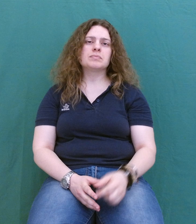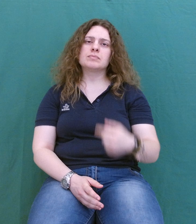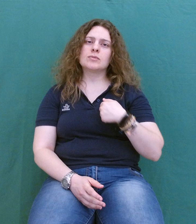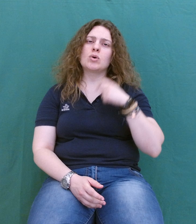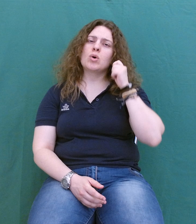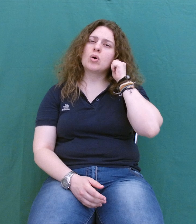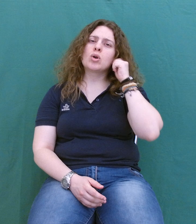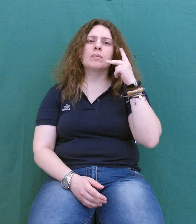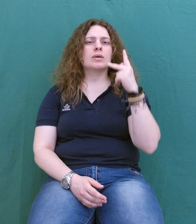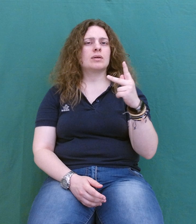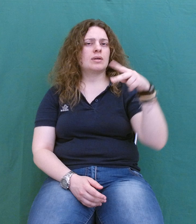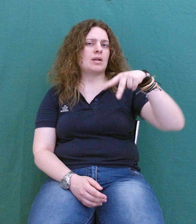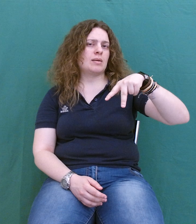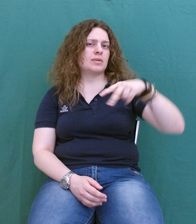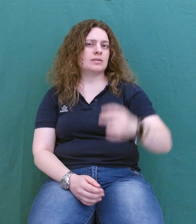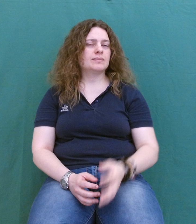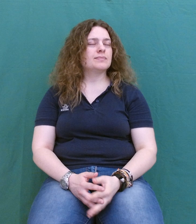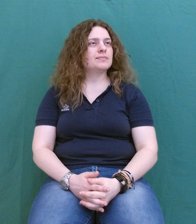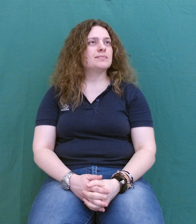ΕΓΩ ΟΝΟΜΑ Κ.Λ.